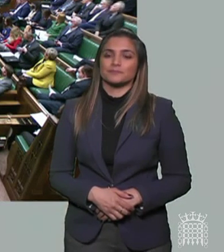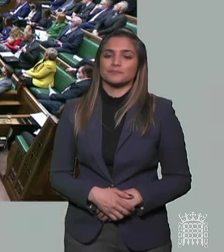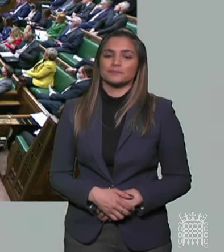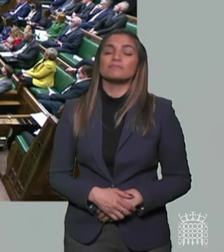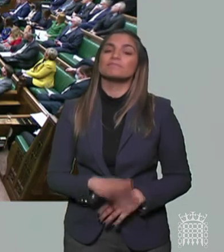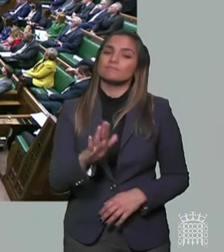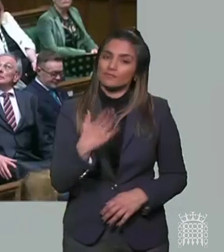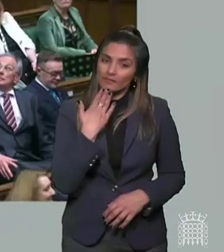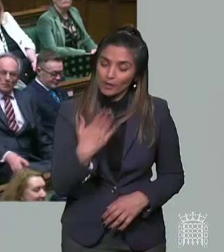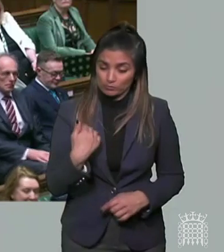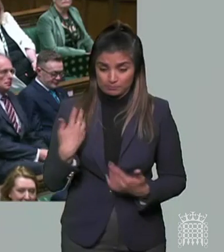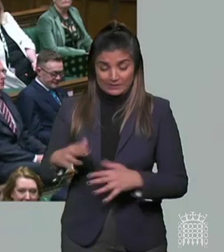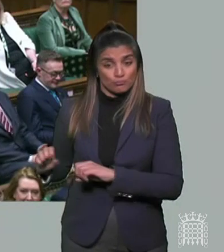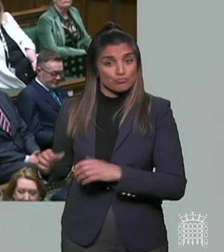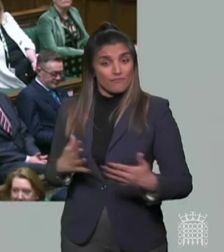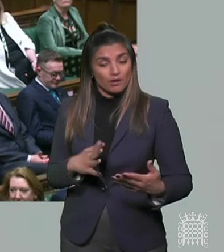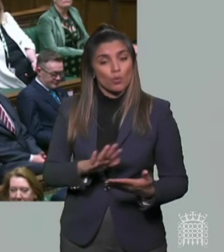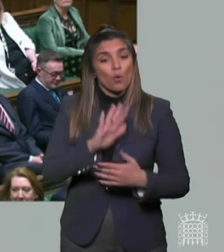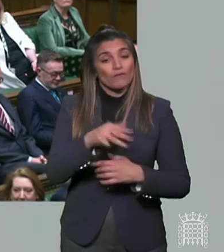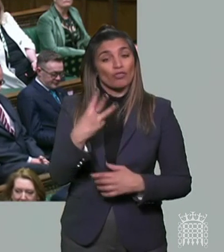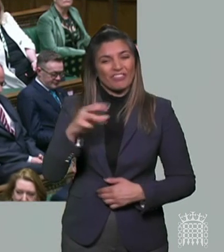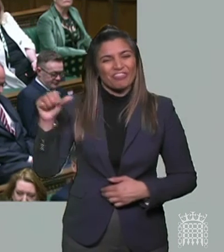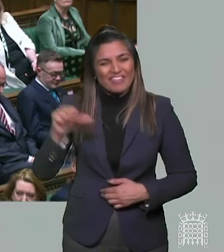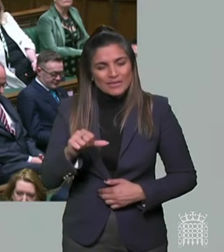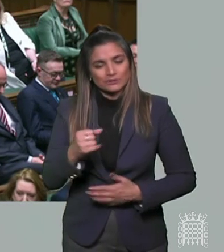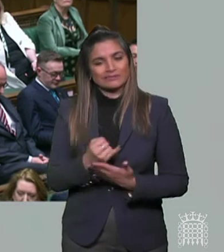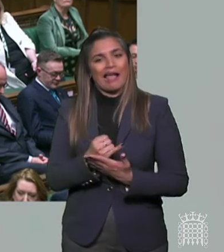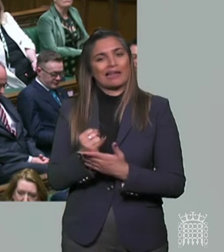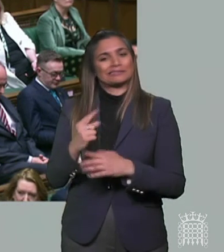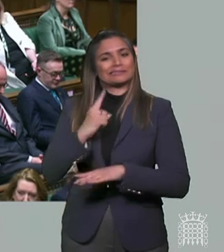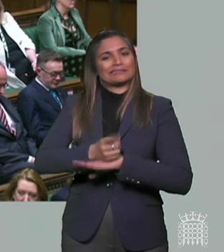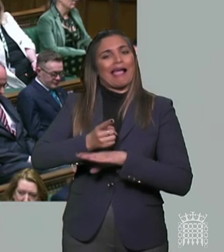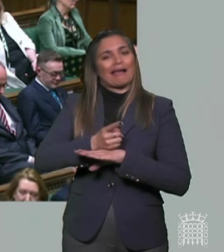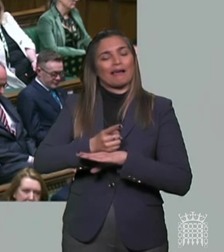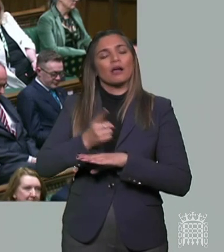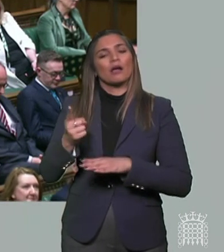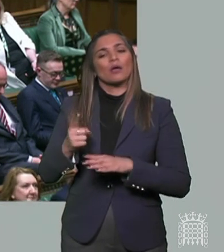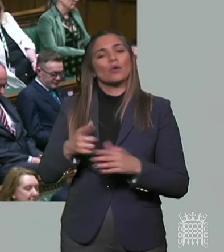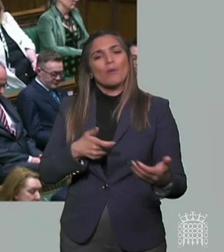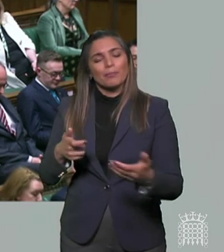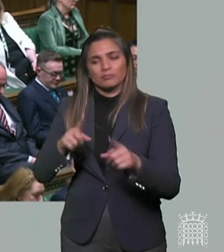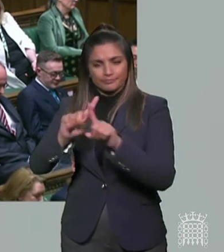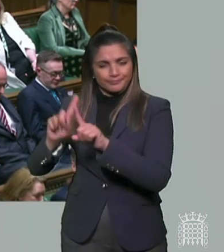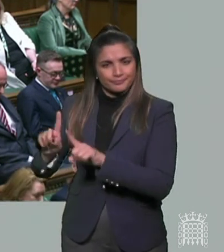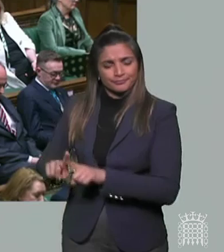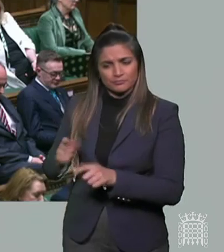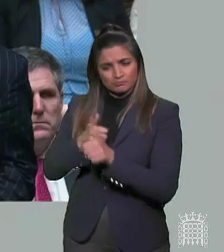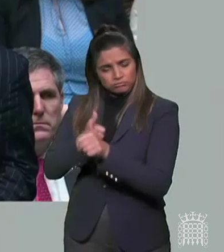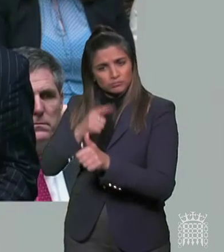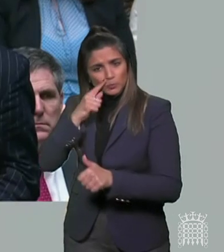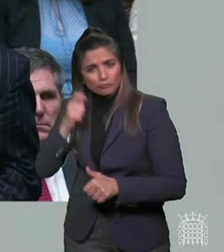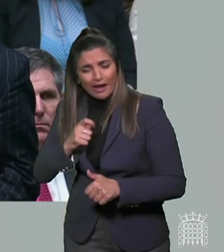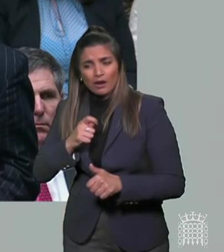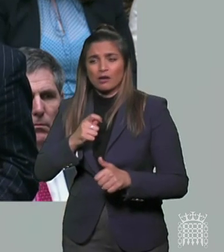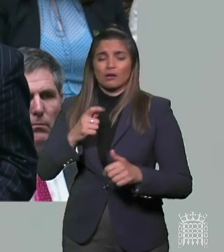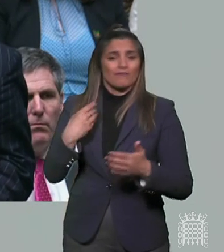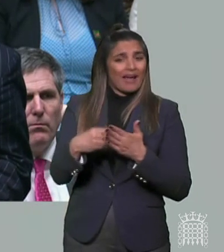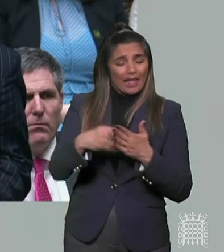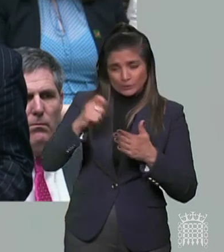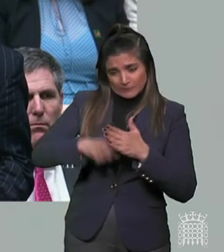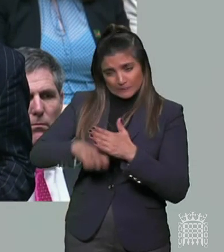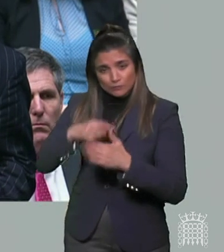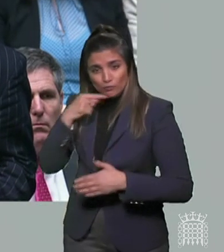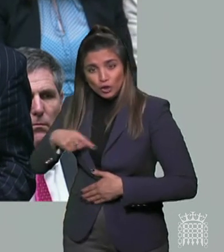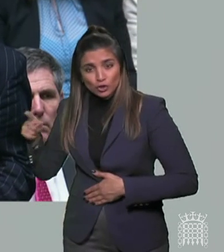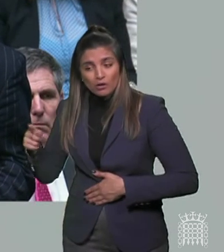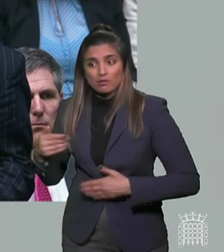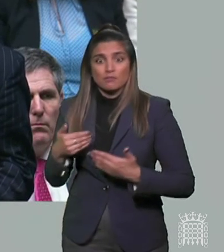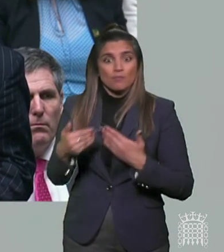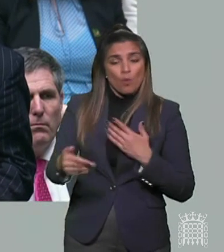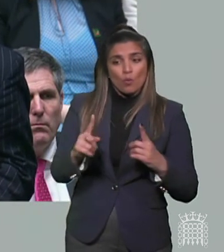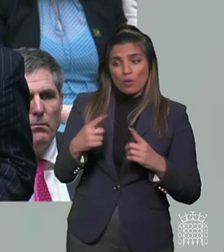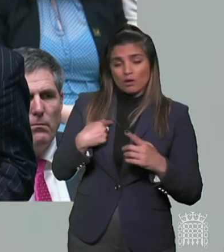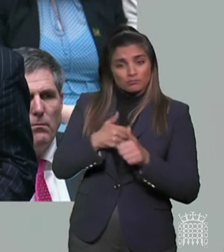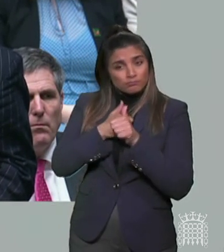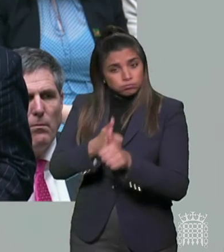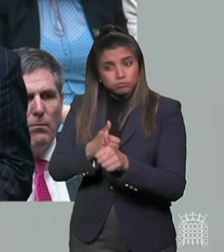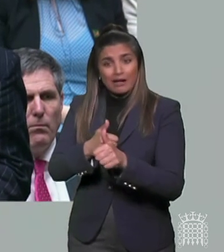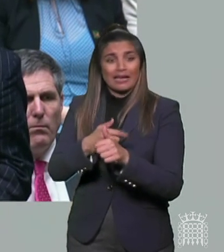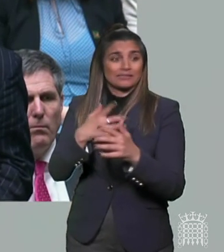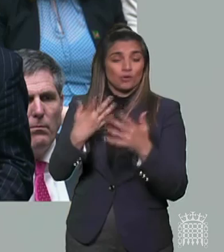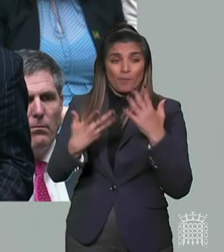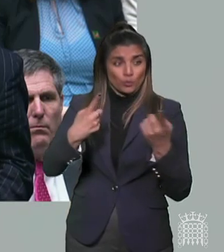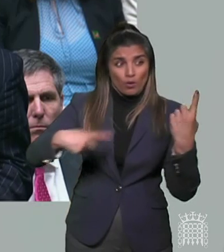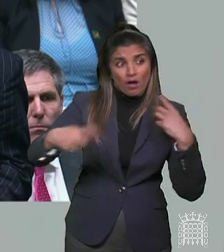We have now provided more than 3,000 anti-tank weapons, training and other military support to Ukraine, alongside crushing financial sanctions on Russia and more bilateral assistance, humanitarian assistance and aid than any other country.